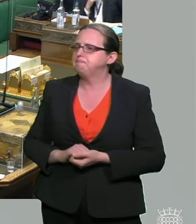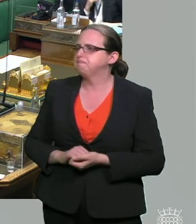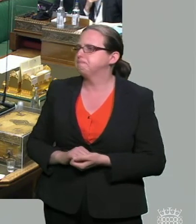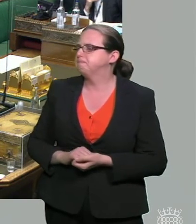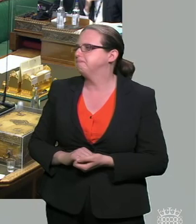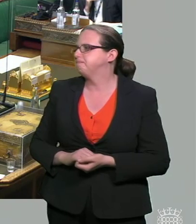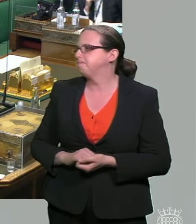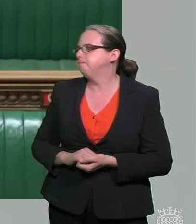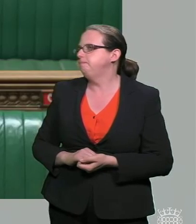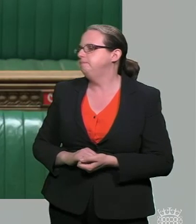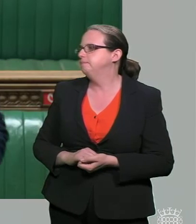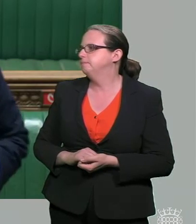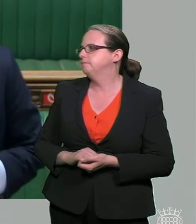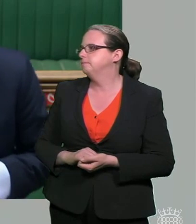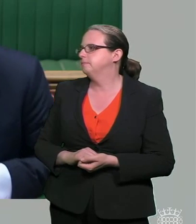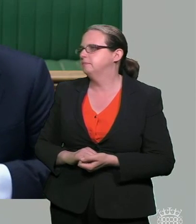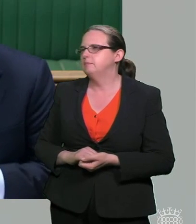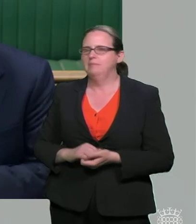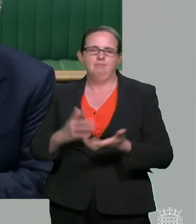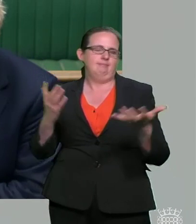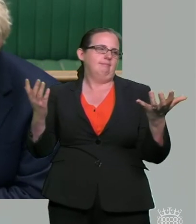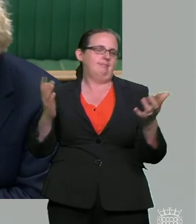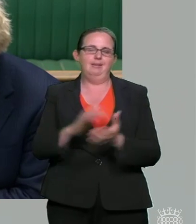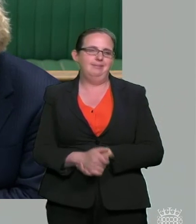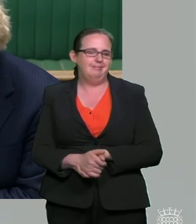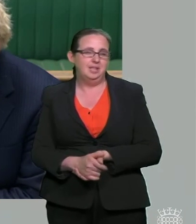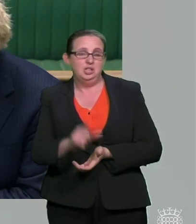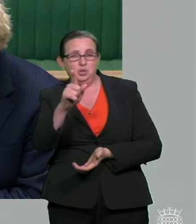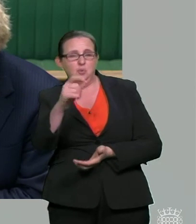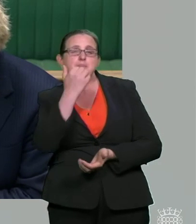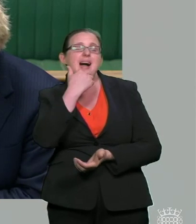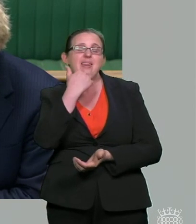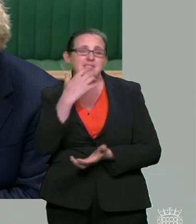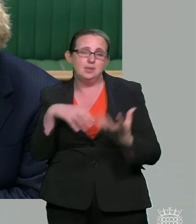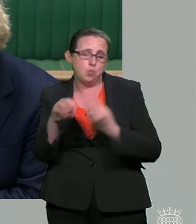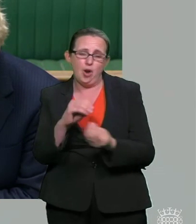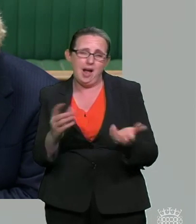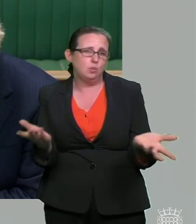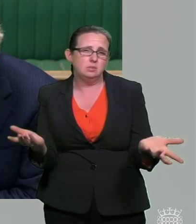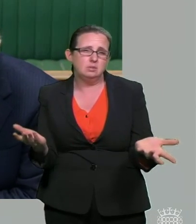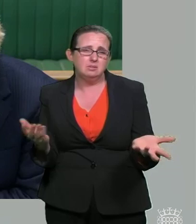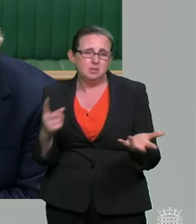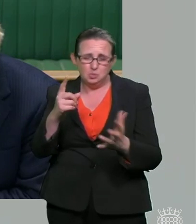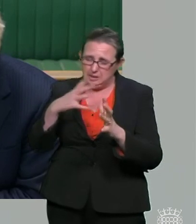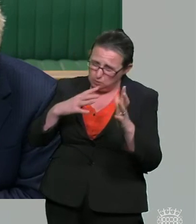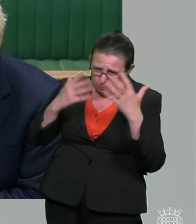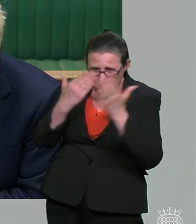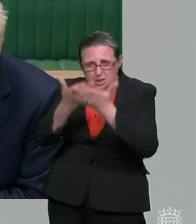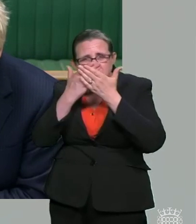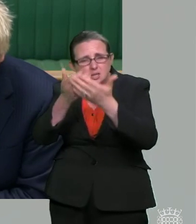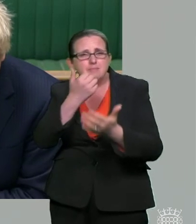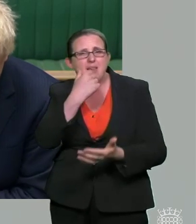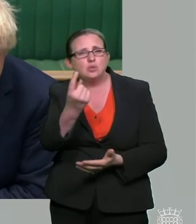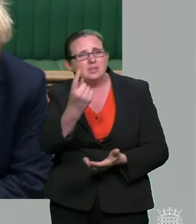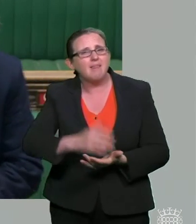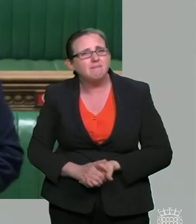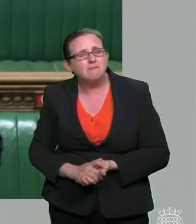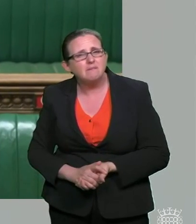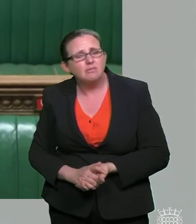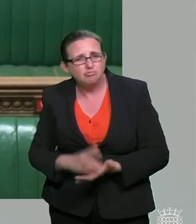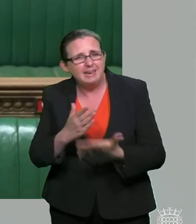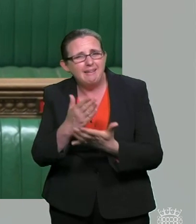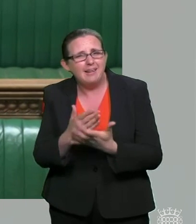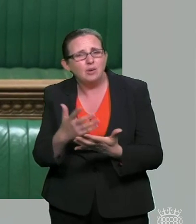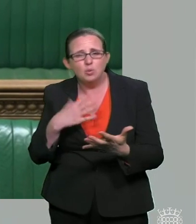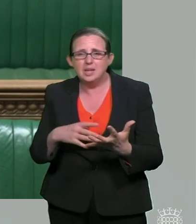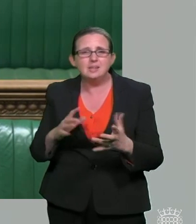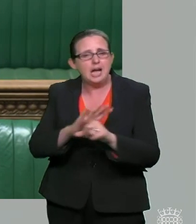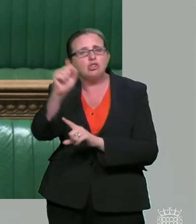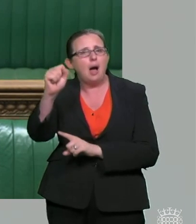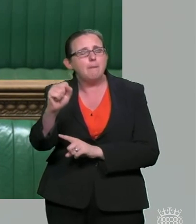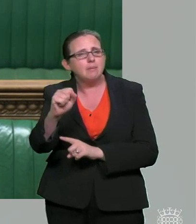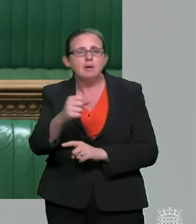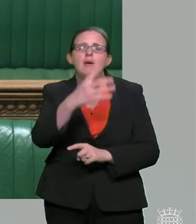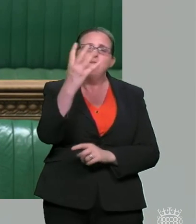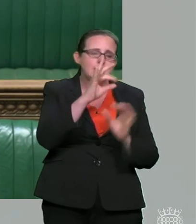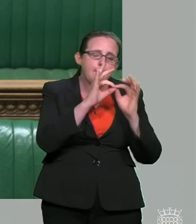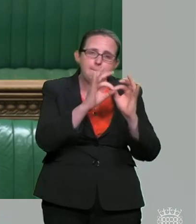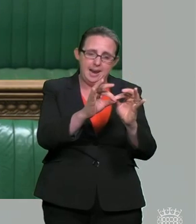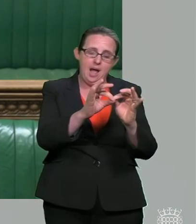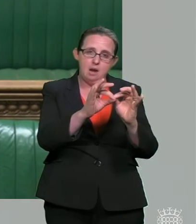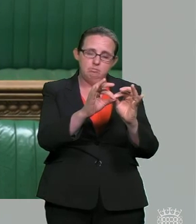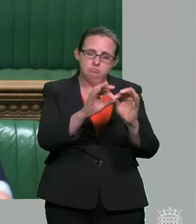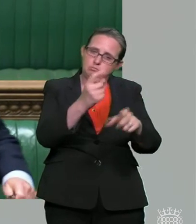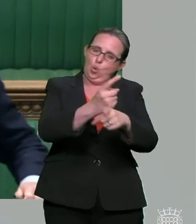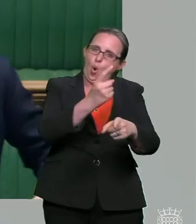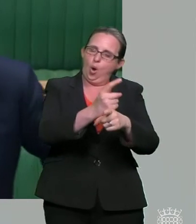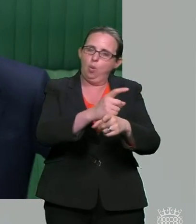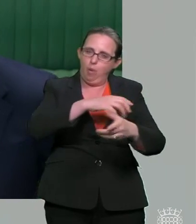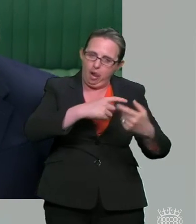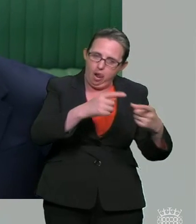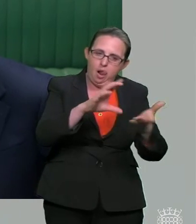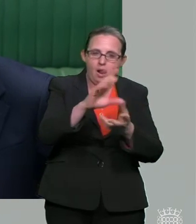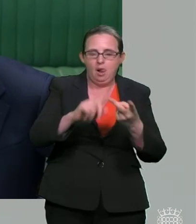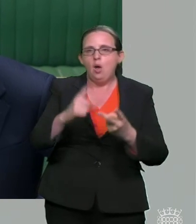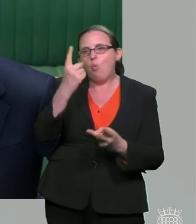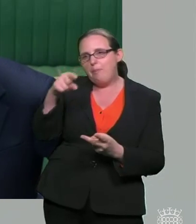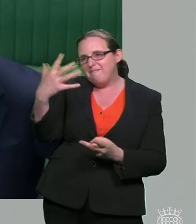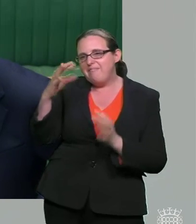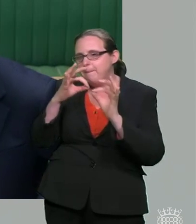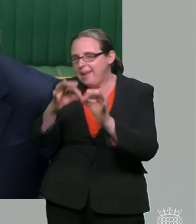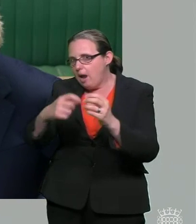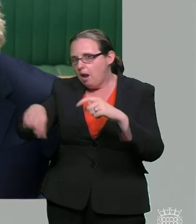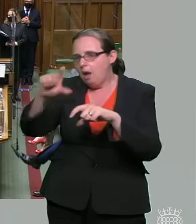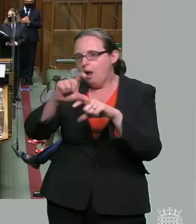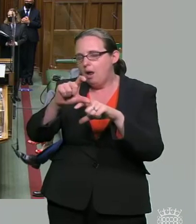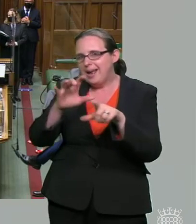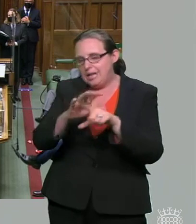I think the right honourable and learned Gentleman needs to catch up on his mathematics because, in addition to the £14 billion I have already mentioned, there was already another £1.5 billion of catch-up funding.